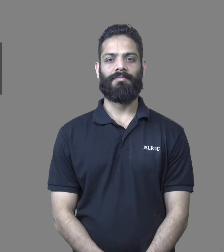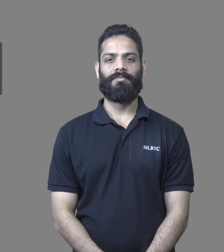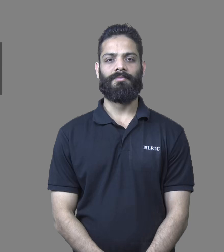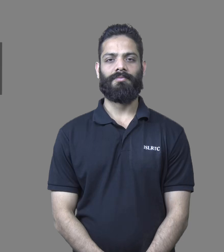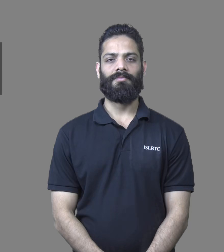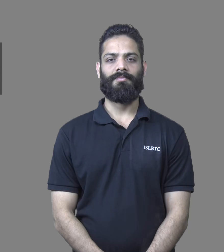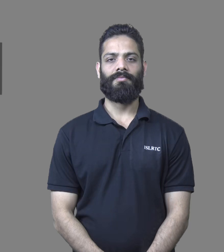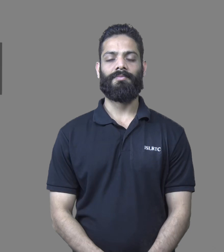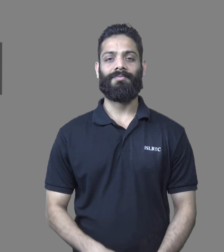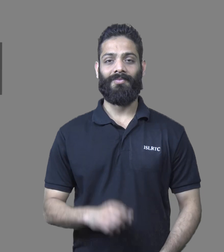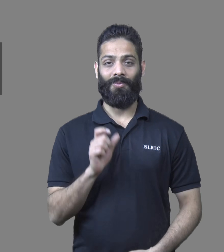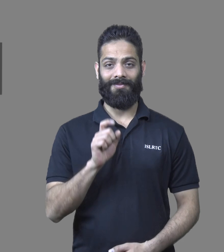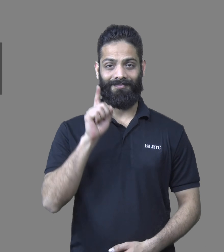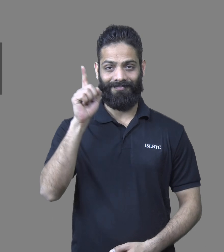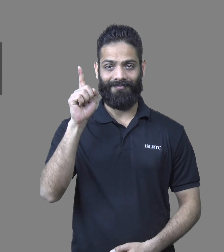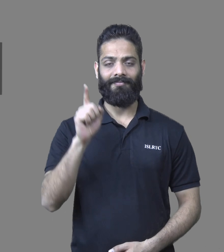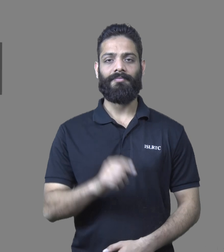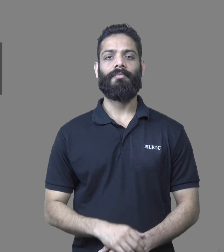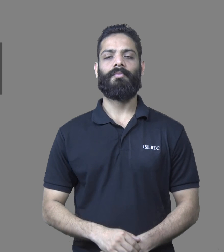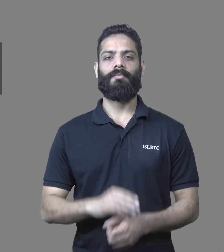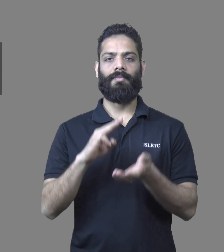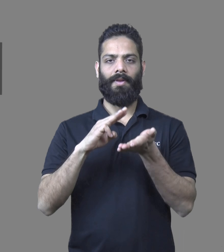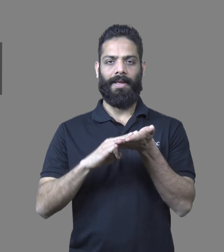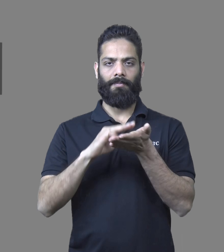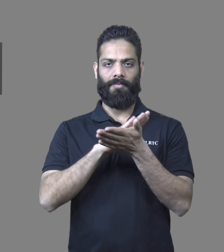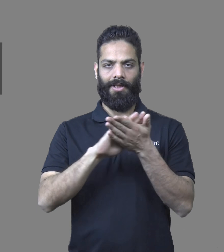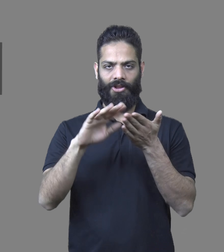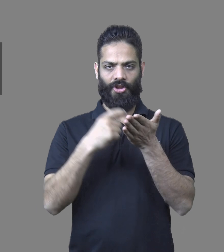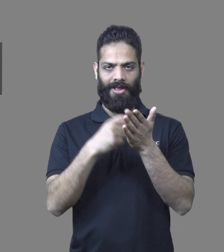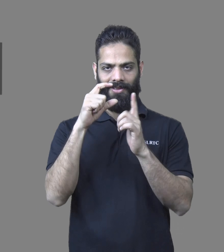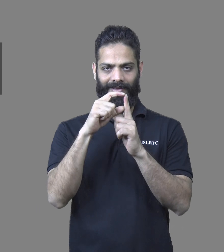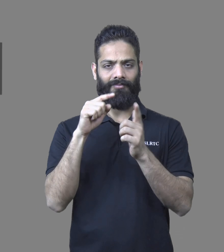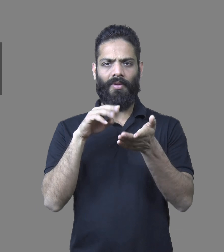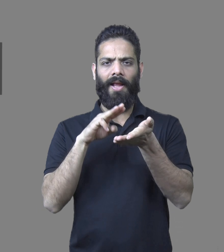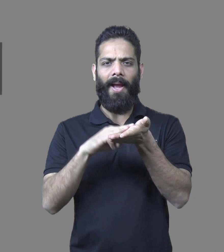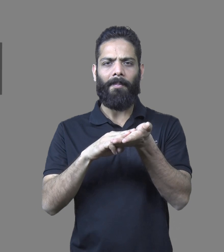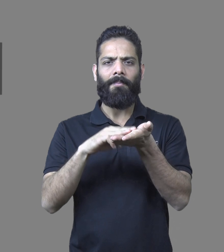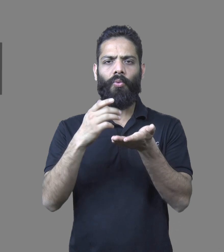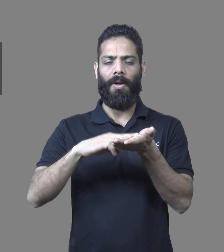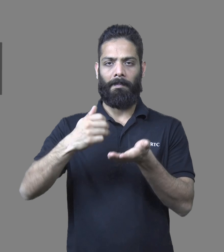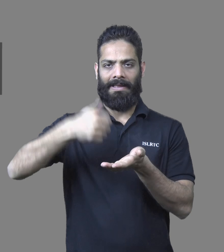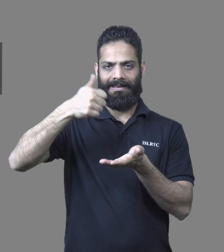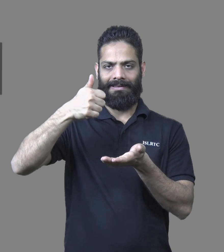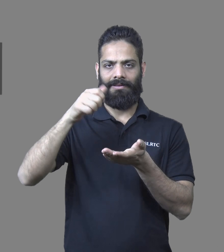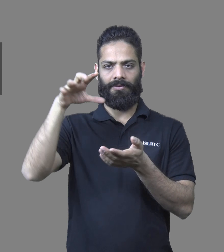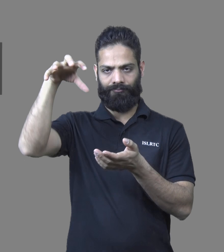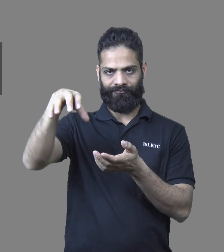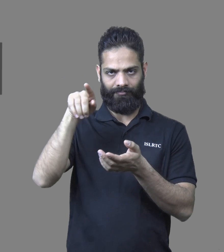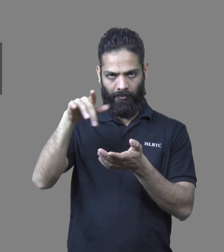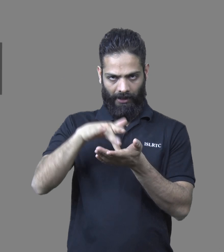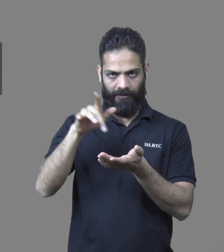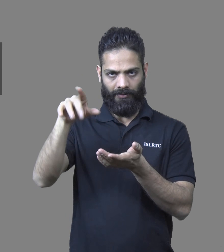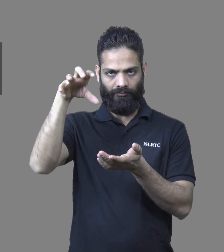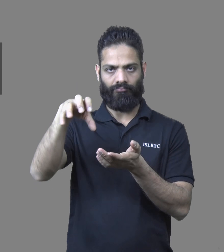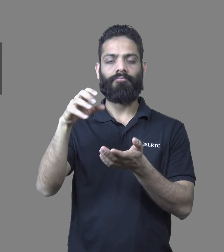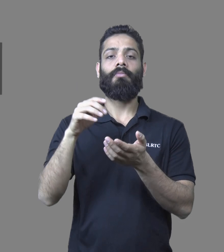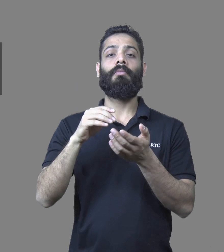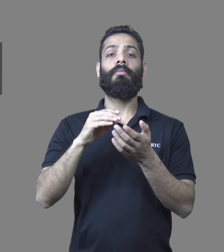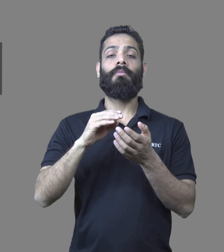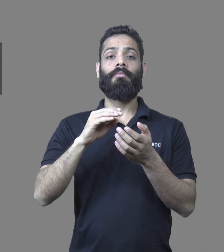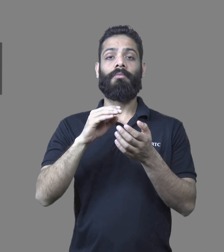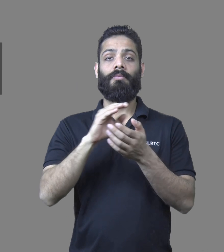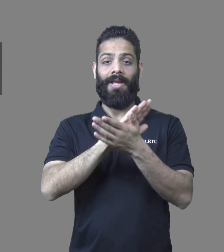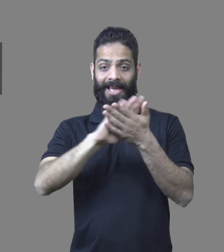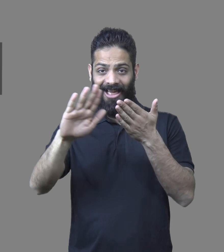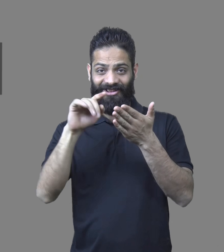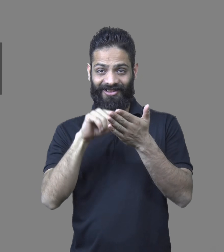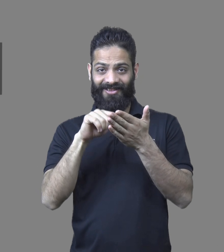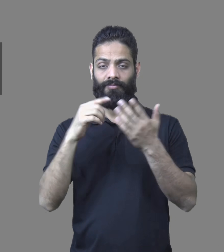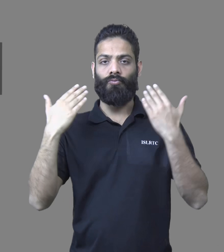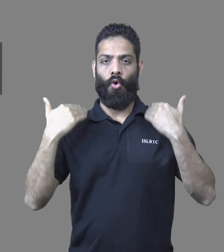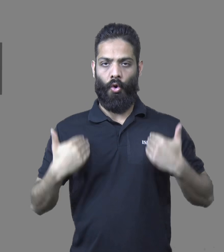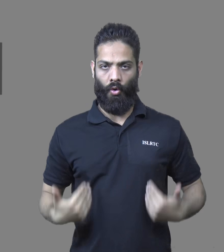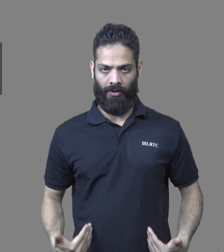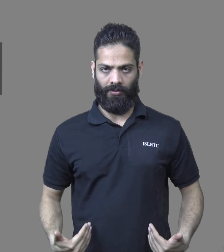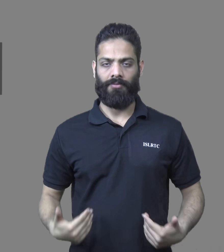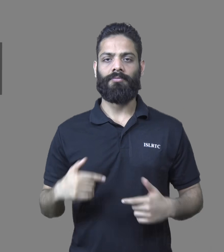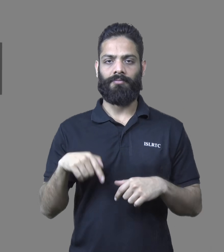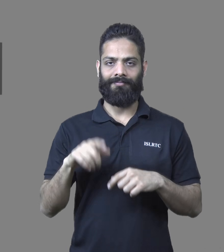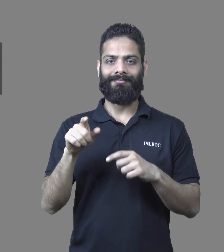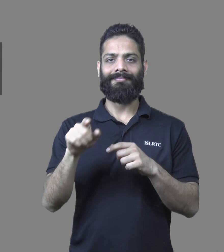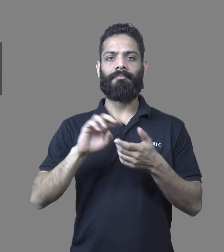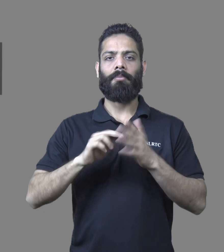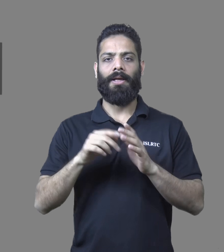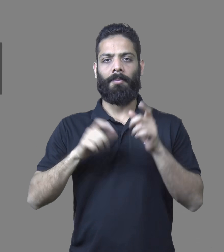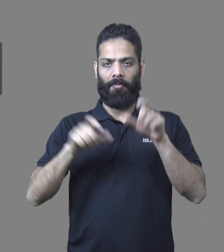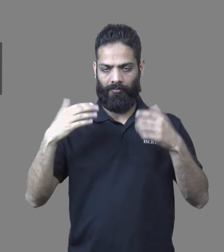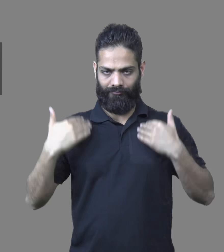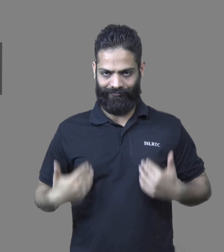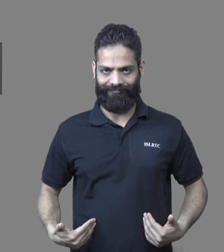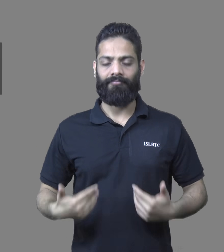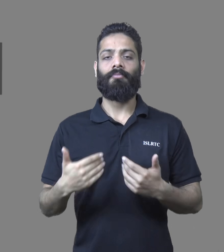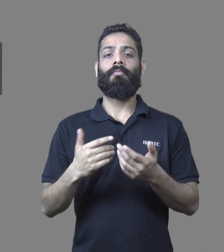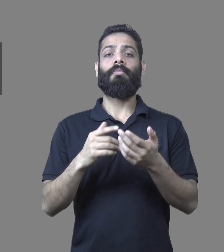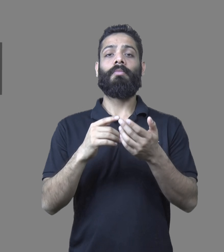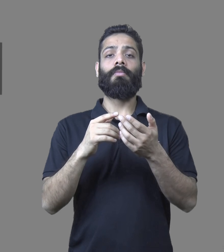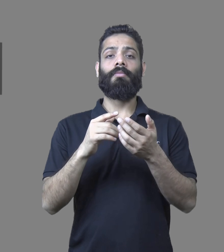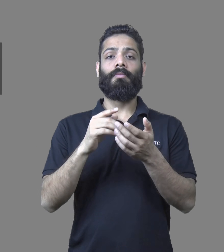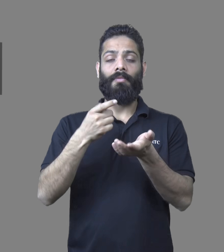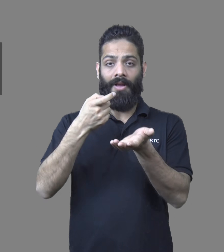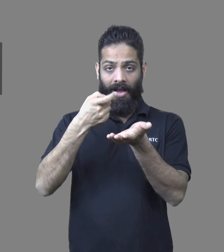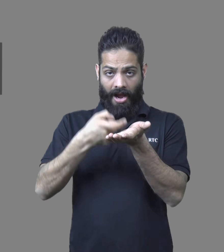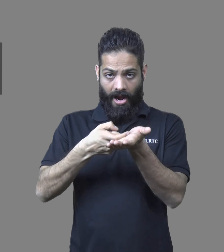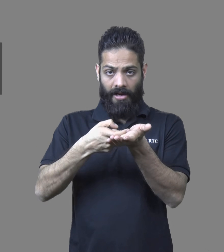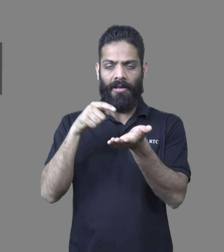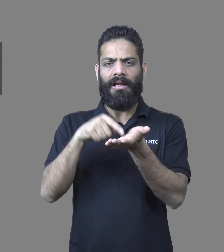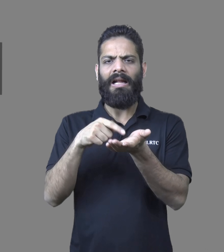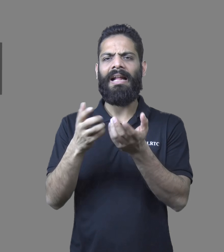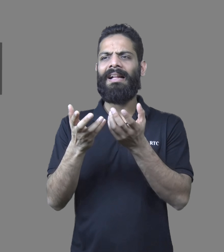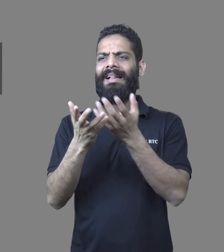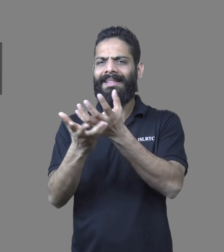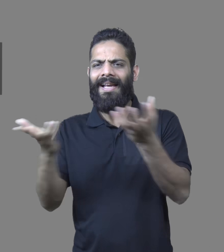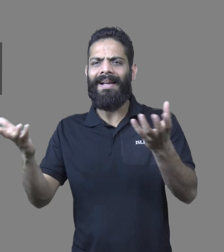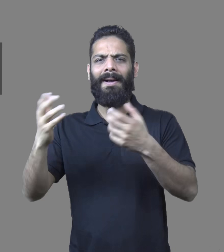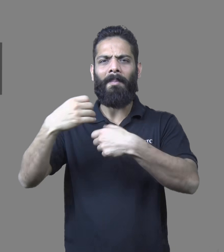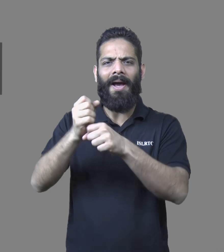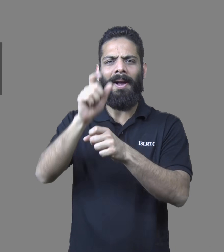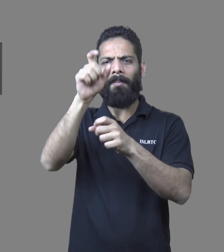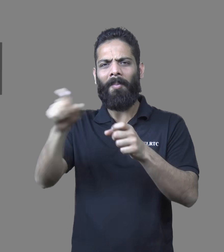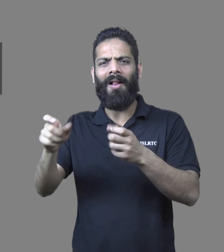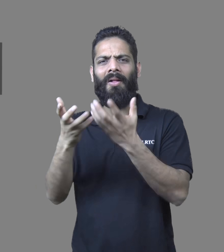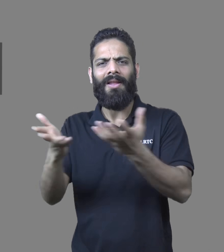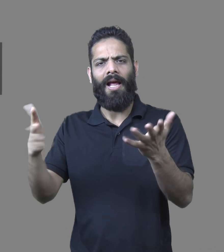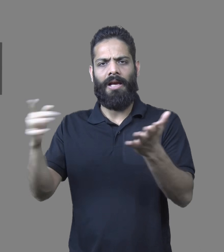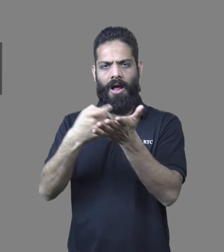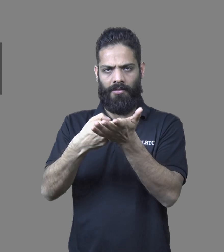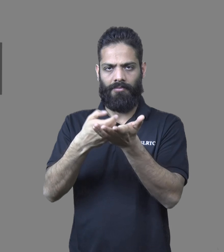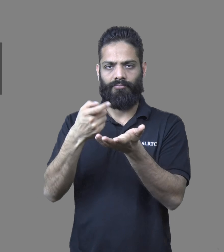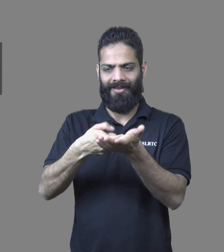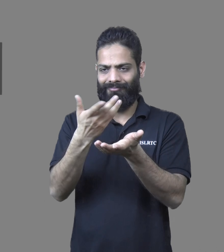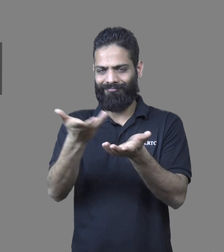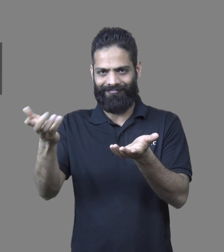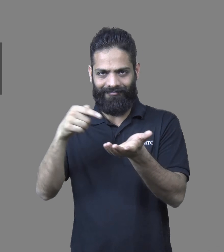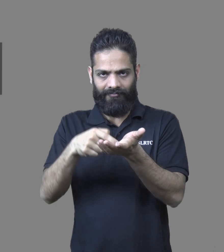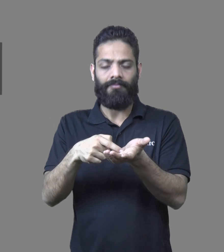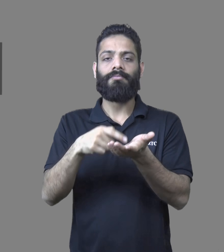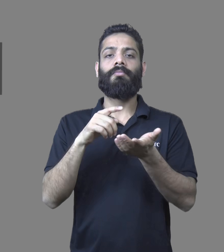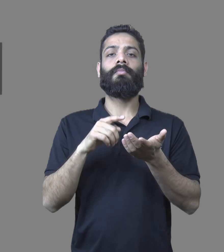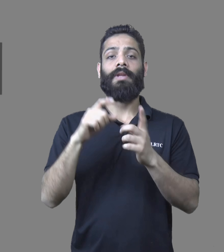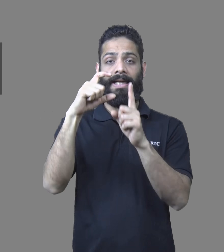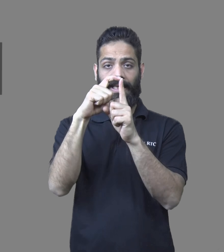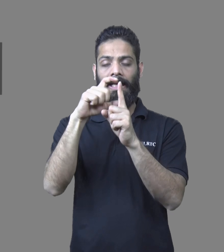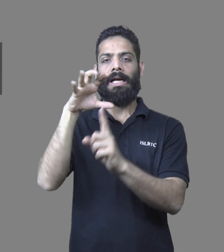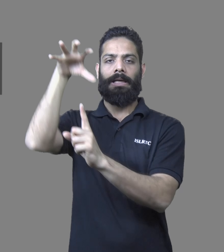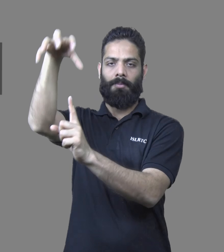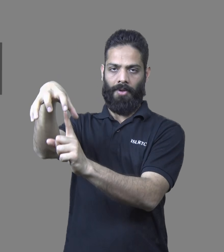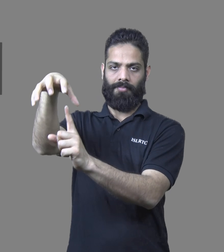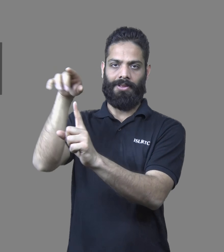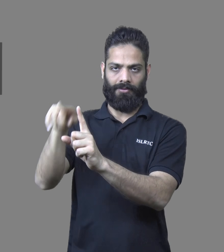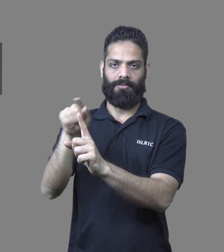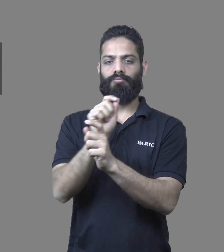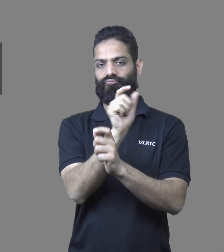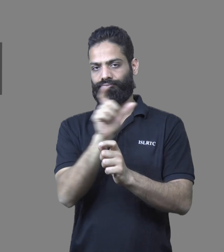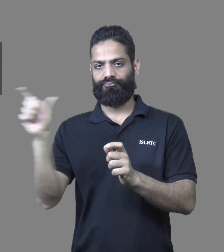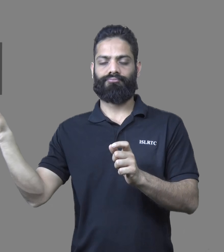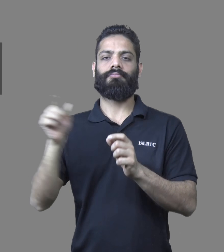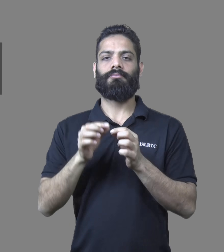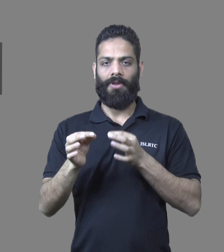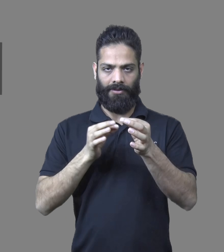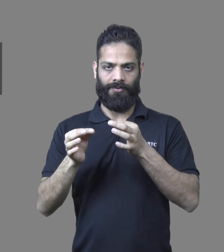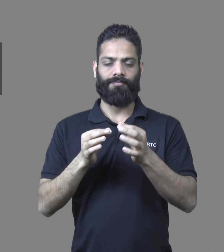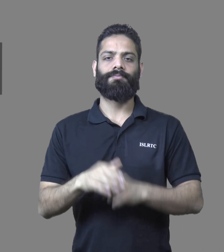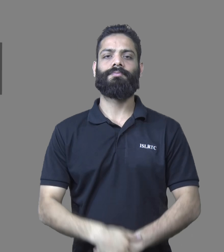Ministry of Human Resource Development (MHRD)